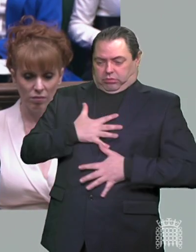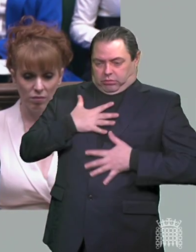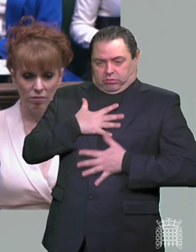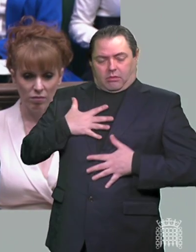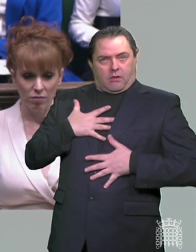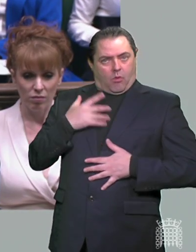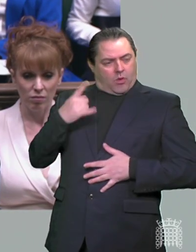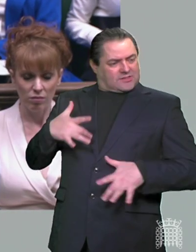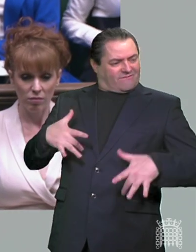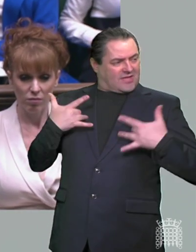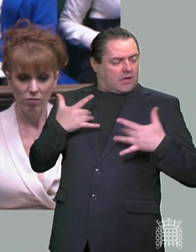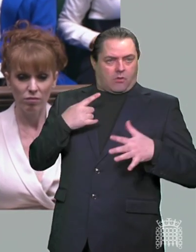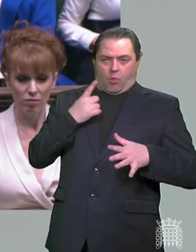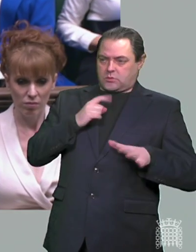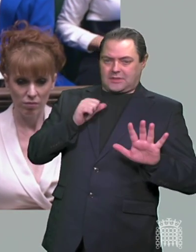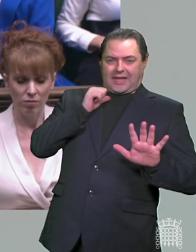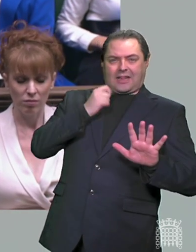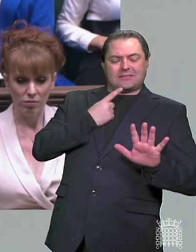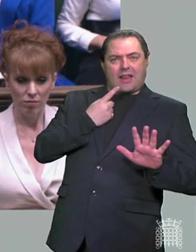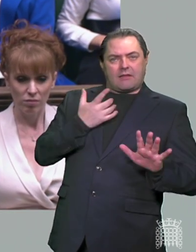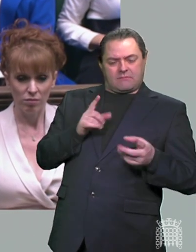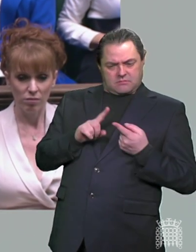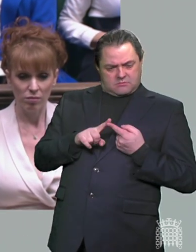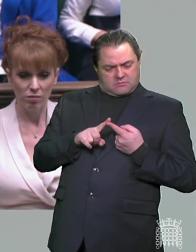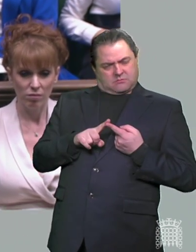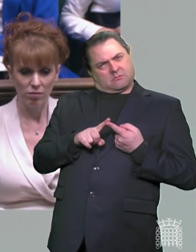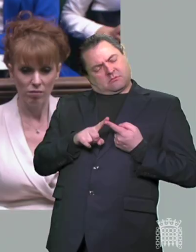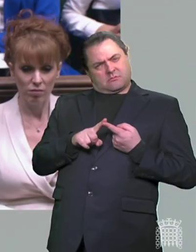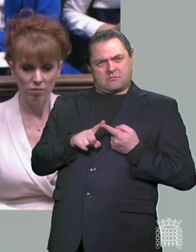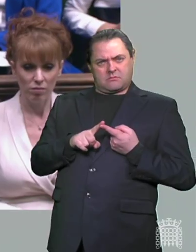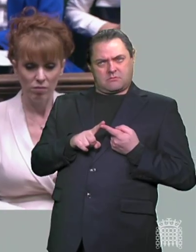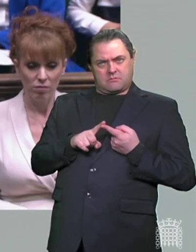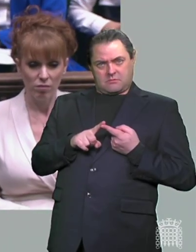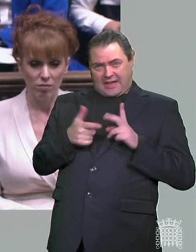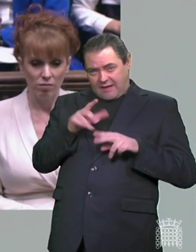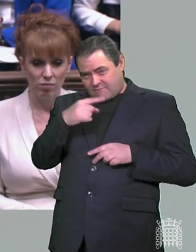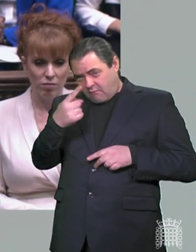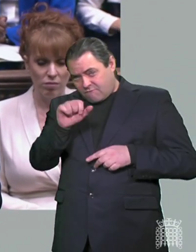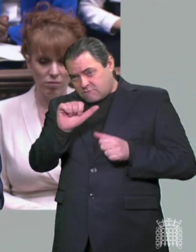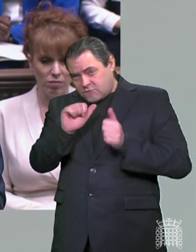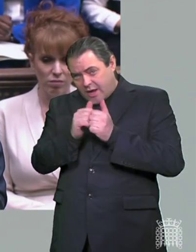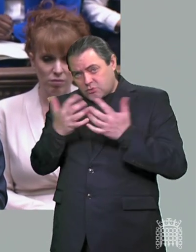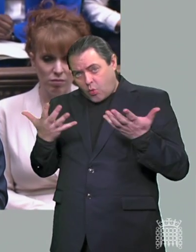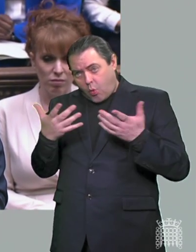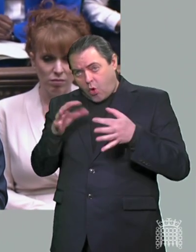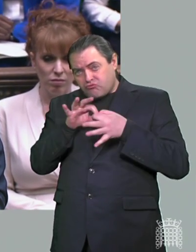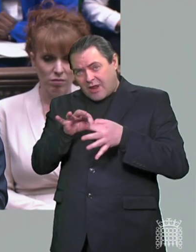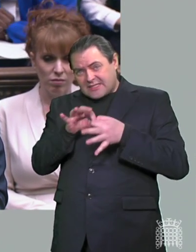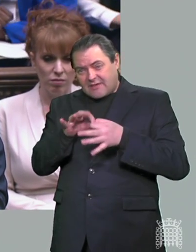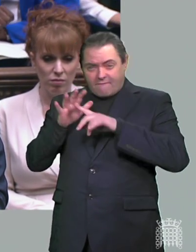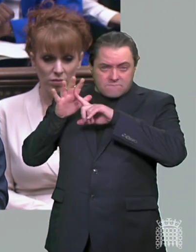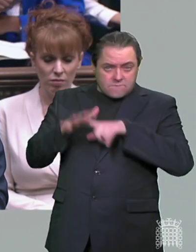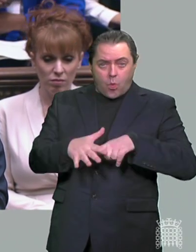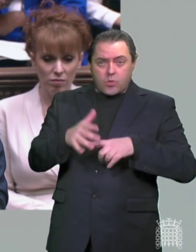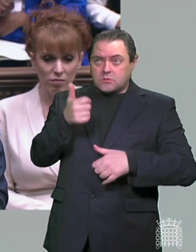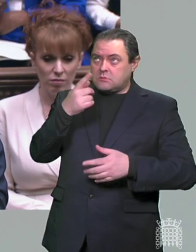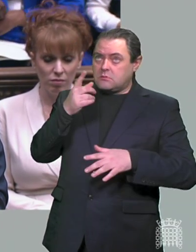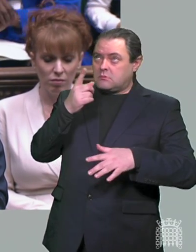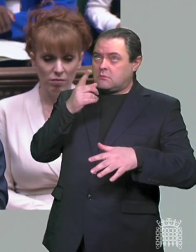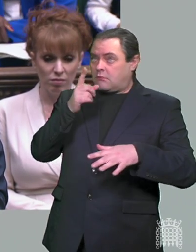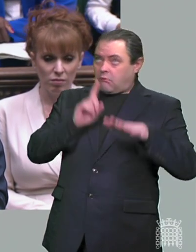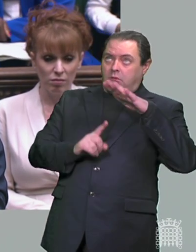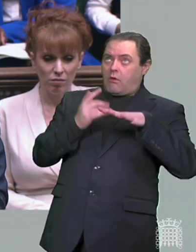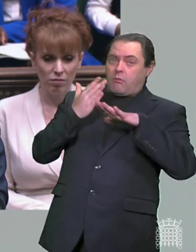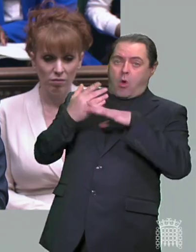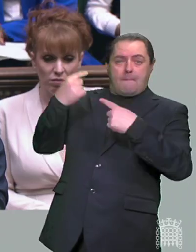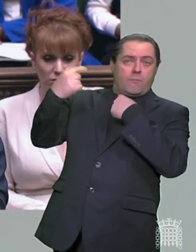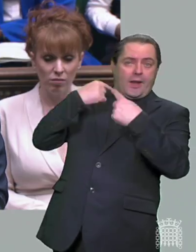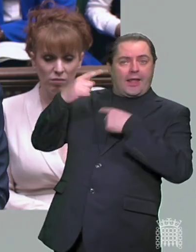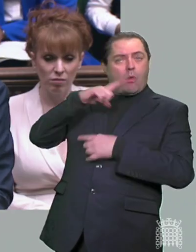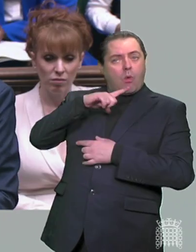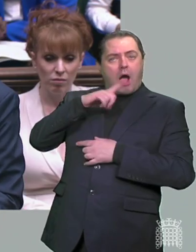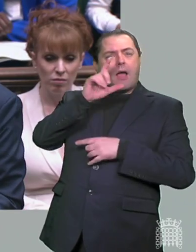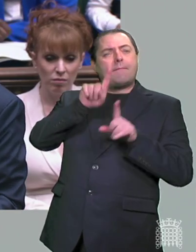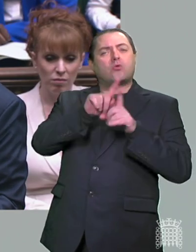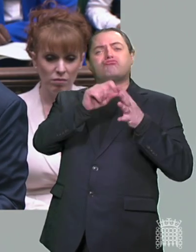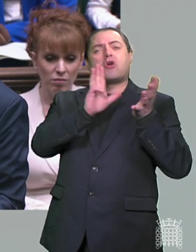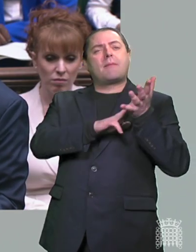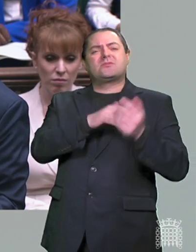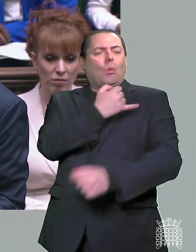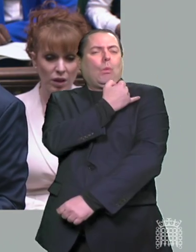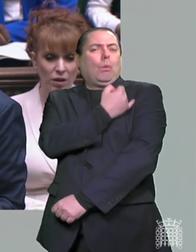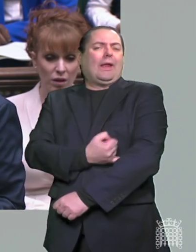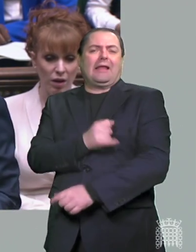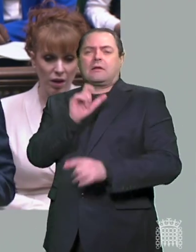One says that they were left suicidal. How would the Prime Minister feel if one of his friends or relatives was forced to work for a bully simply because the man at the top was too weak to do anything about it?